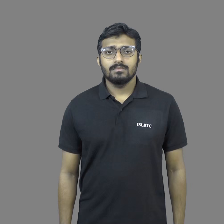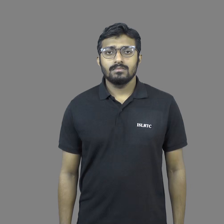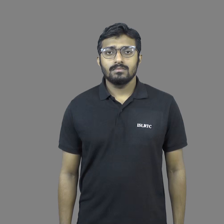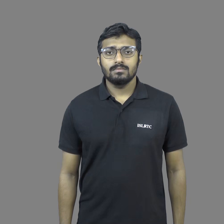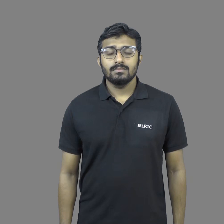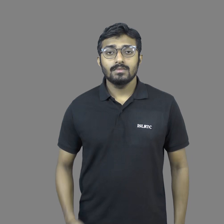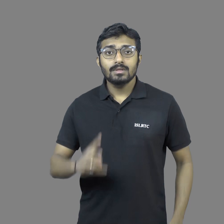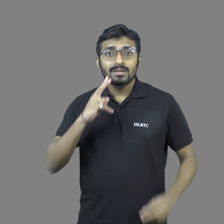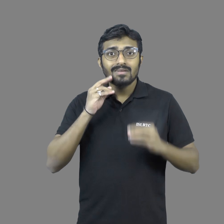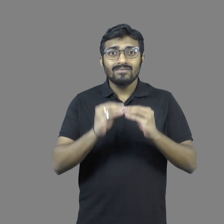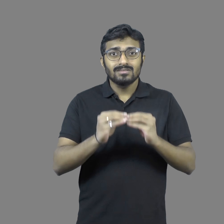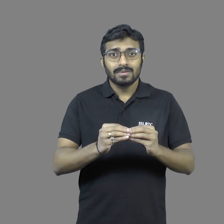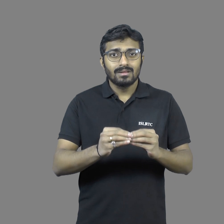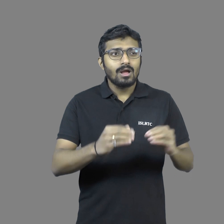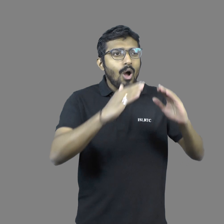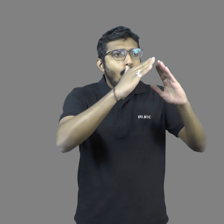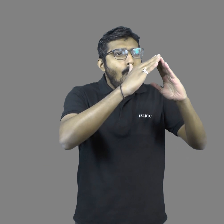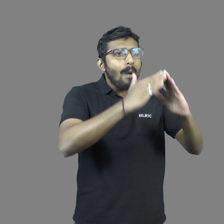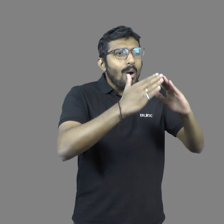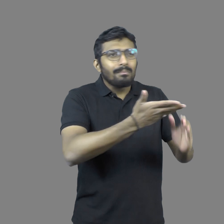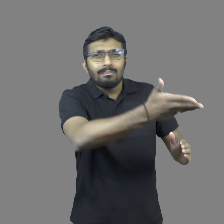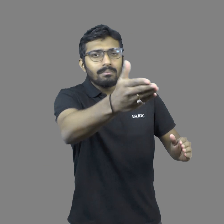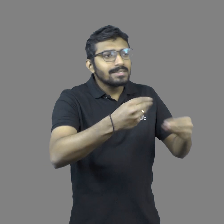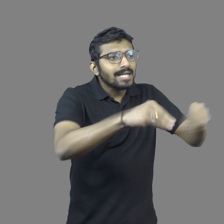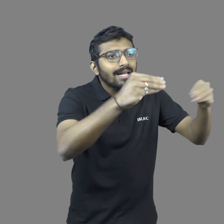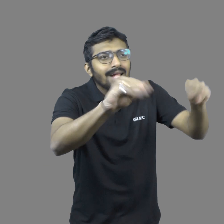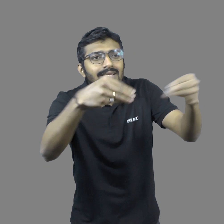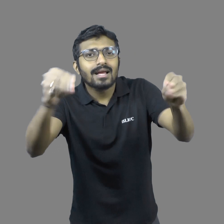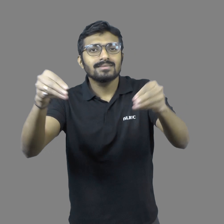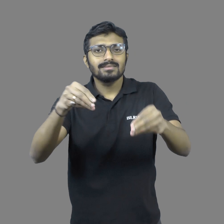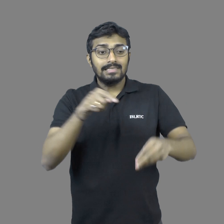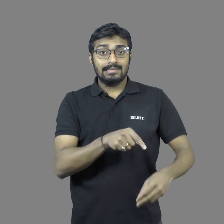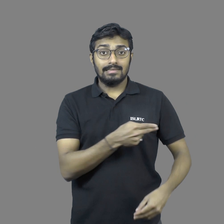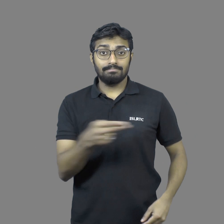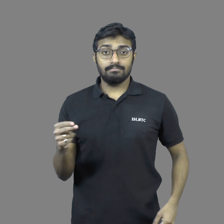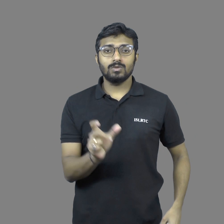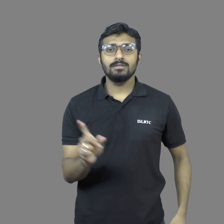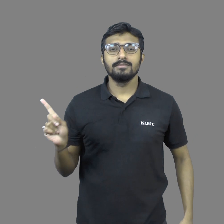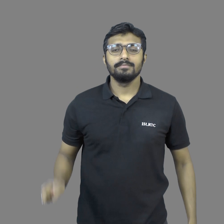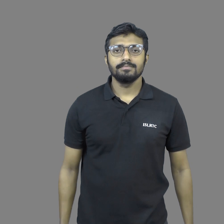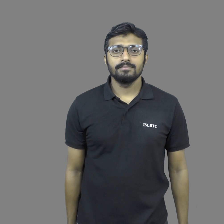To Consumers